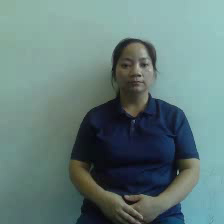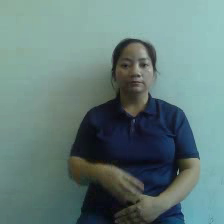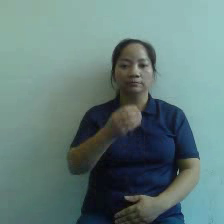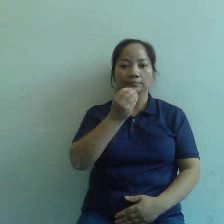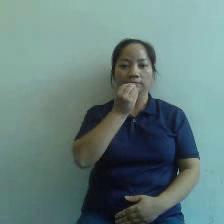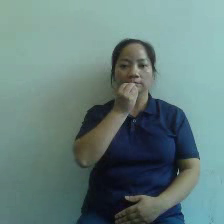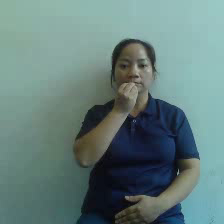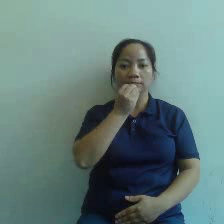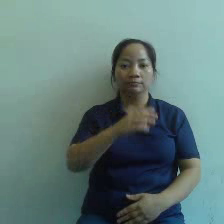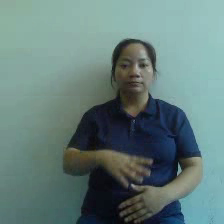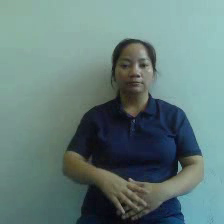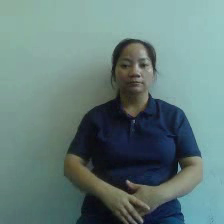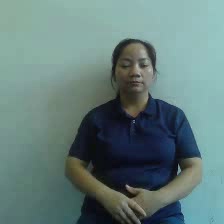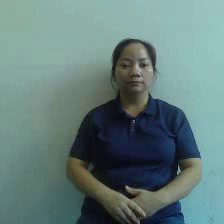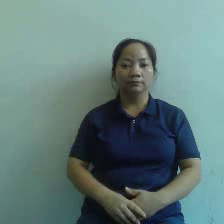Ăn